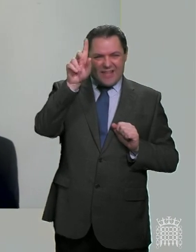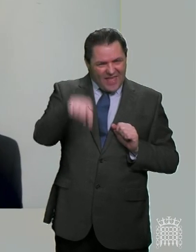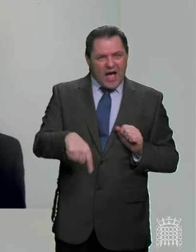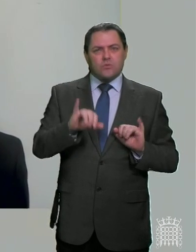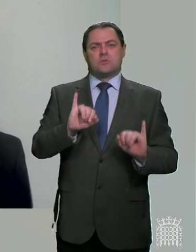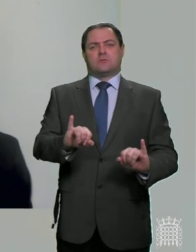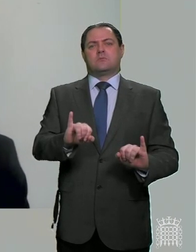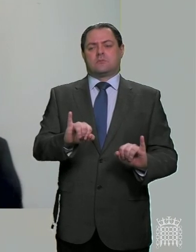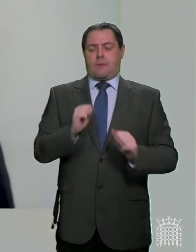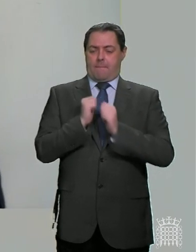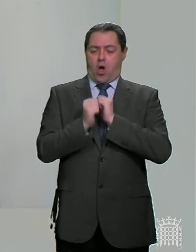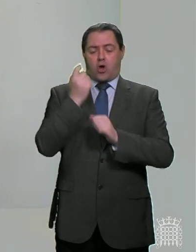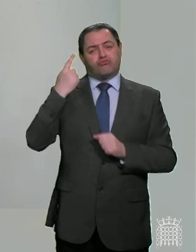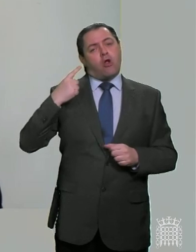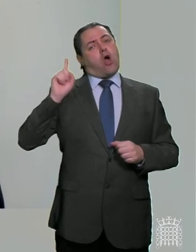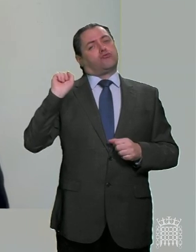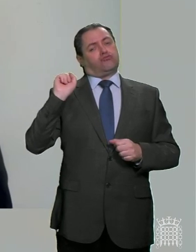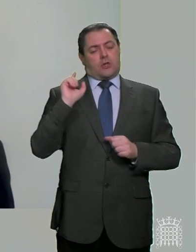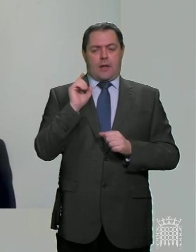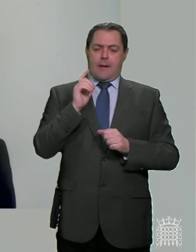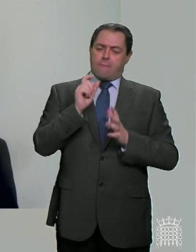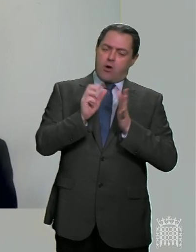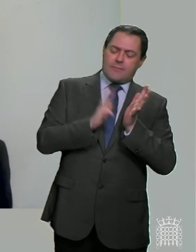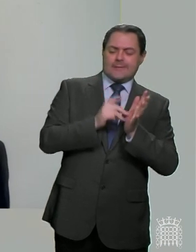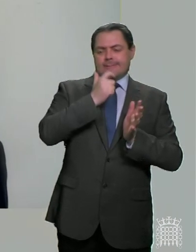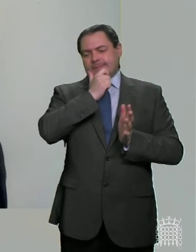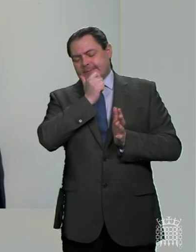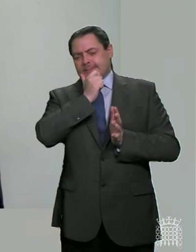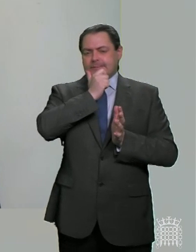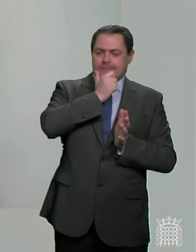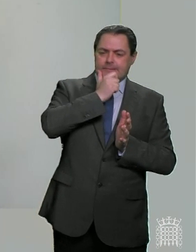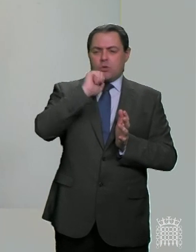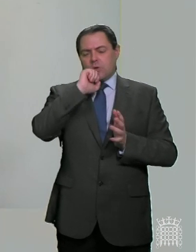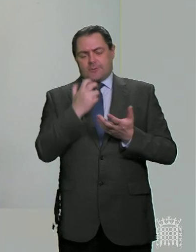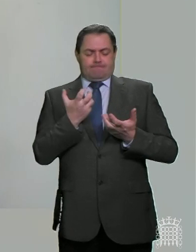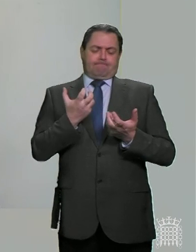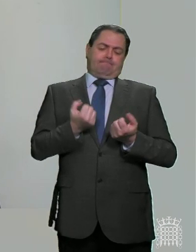In March last year, the Prime Minister pontificated about taking it “on the chin”.